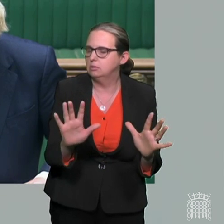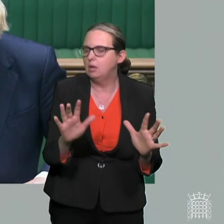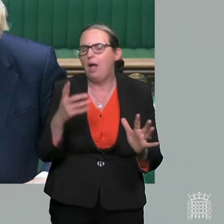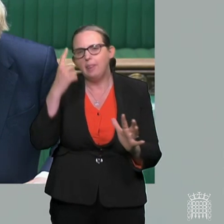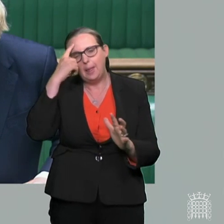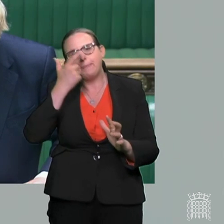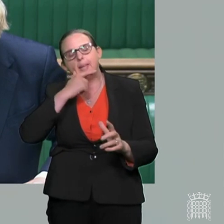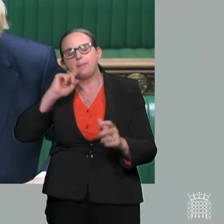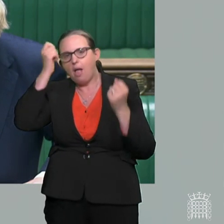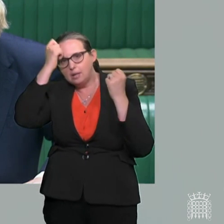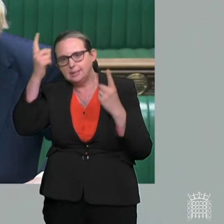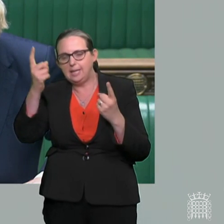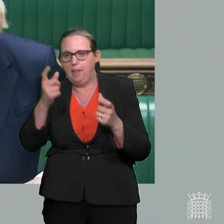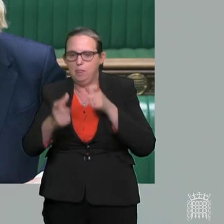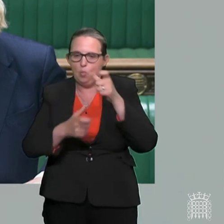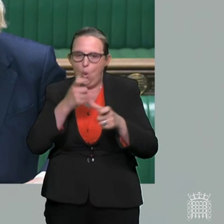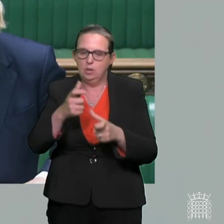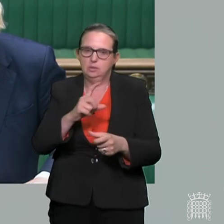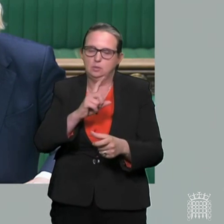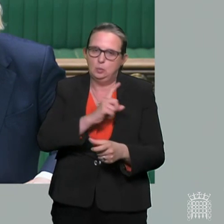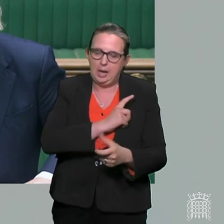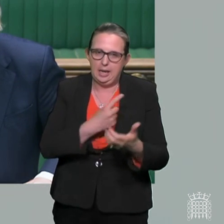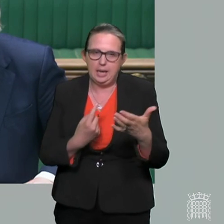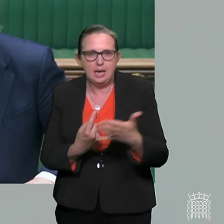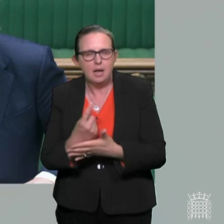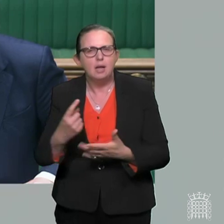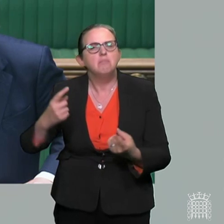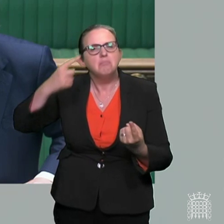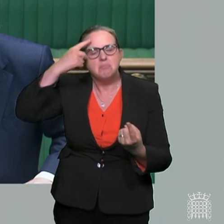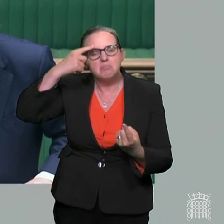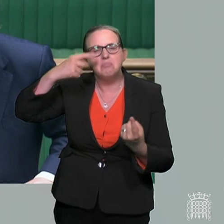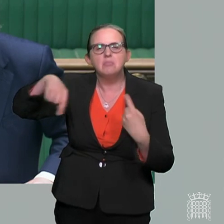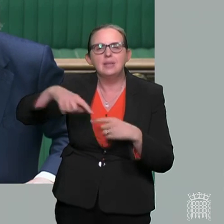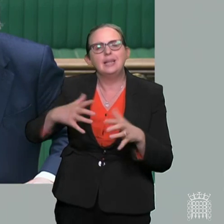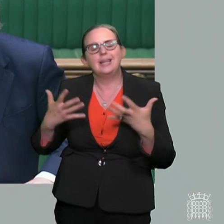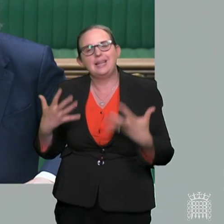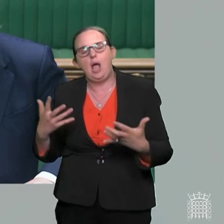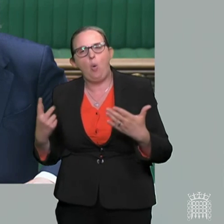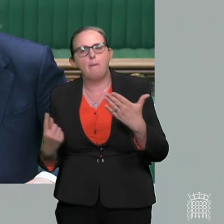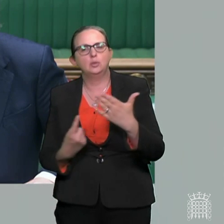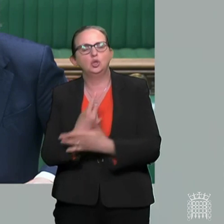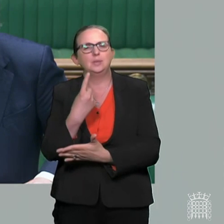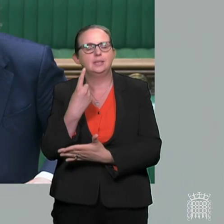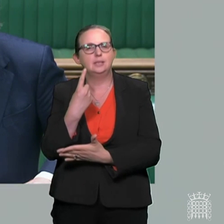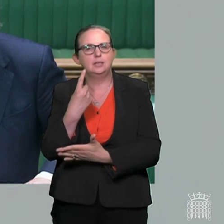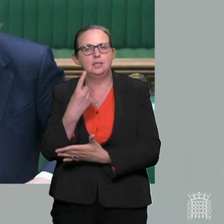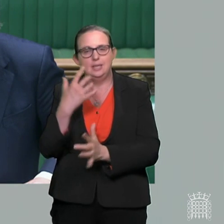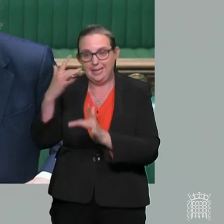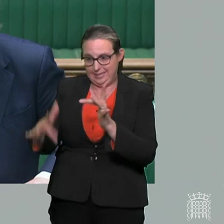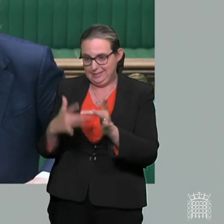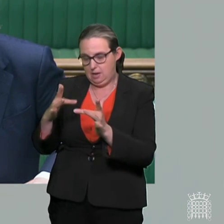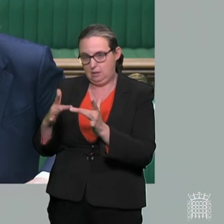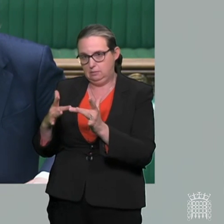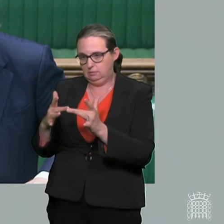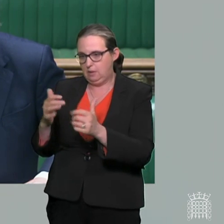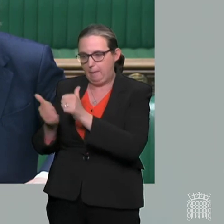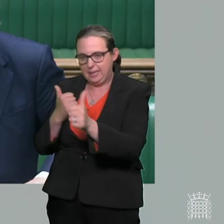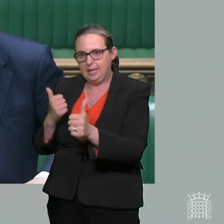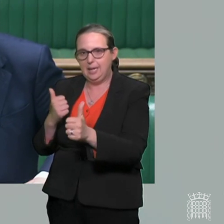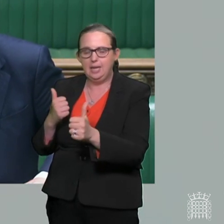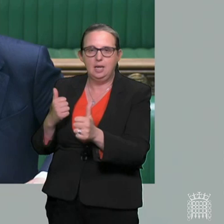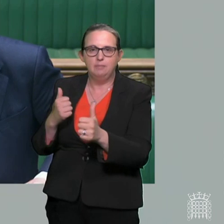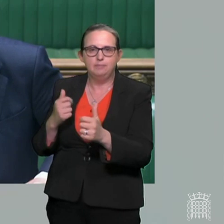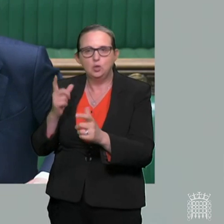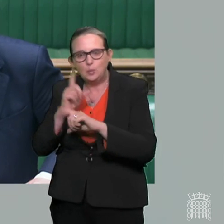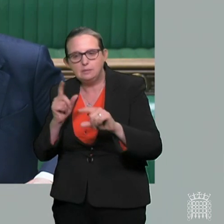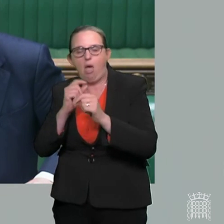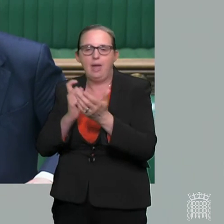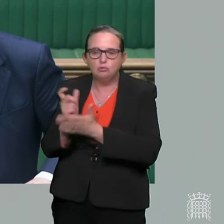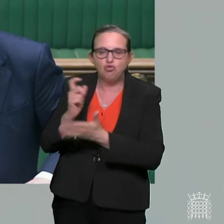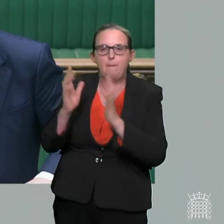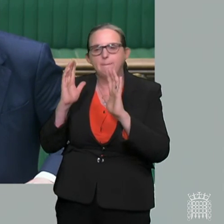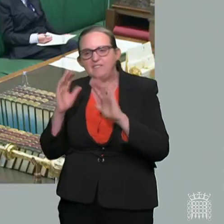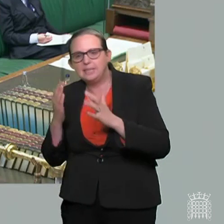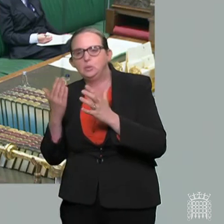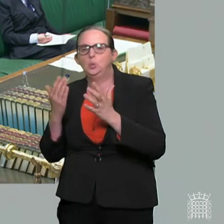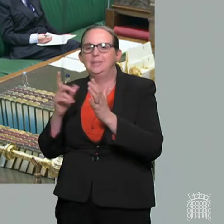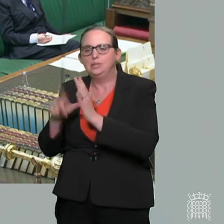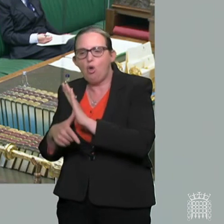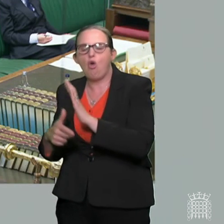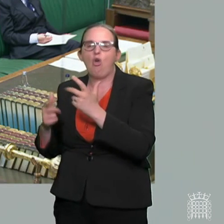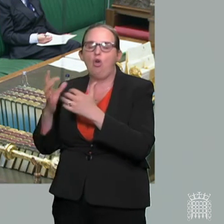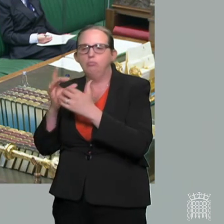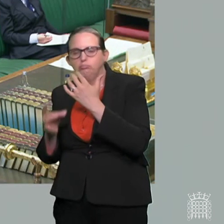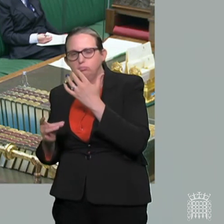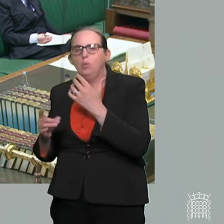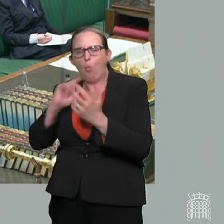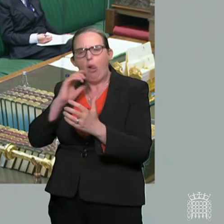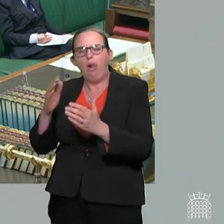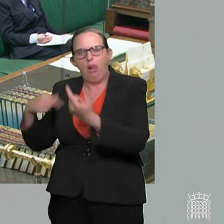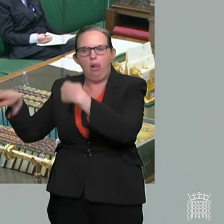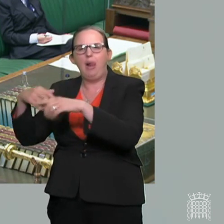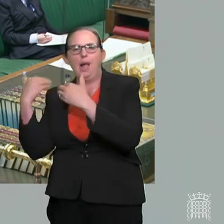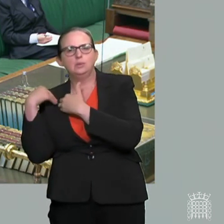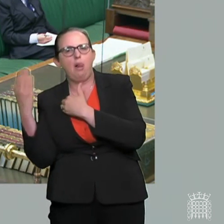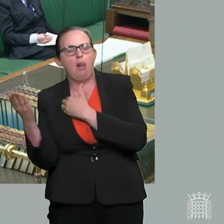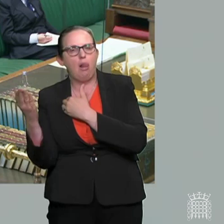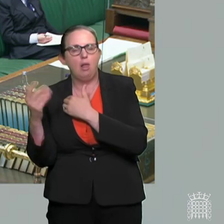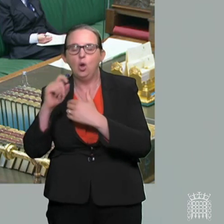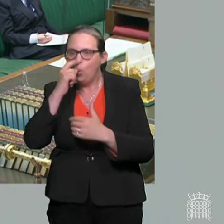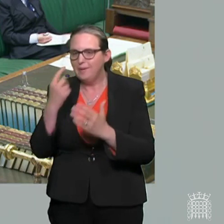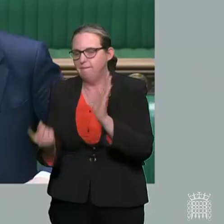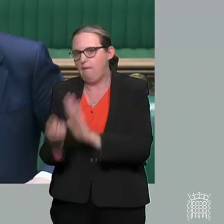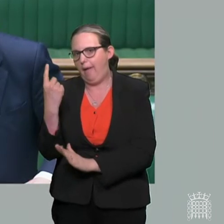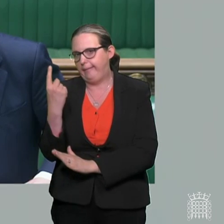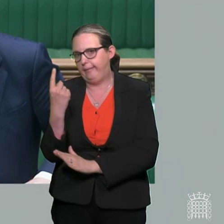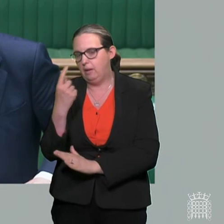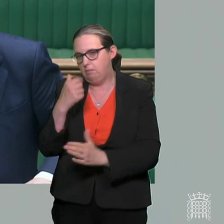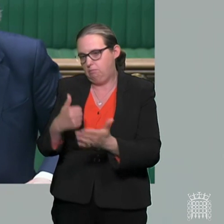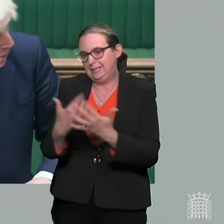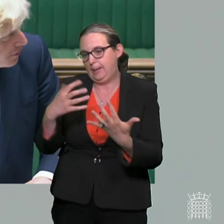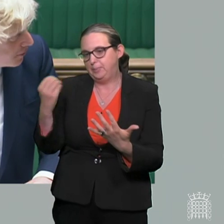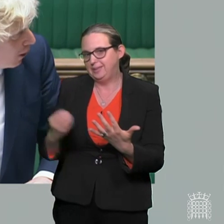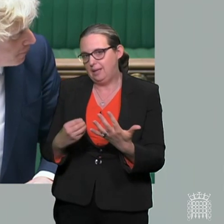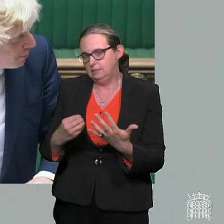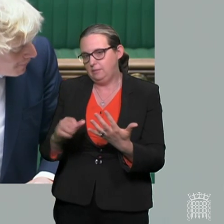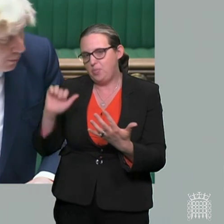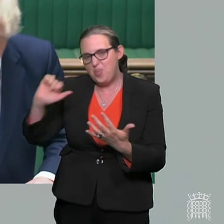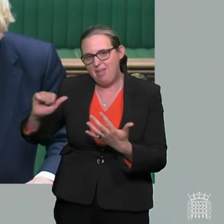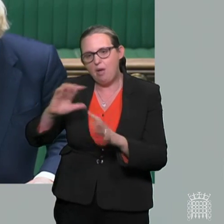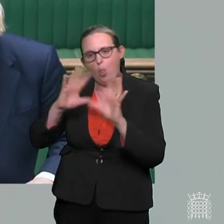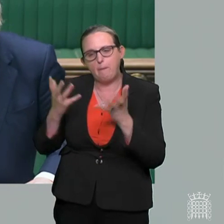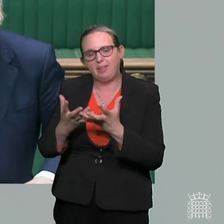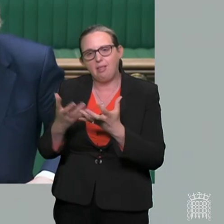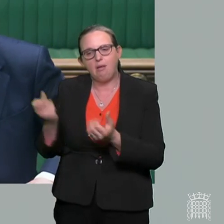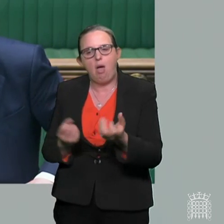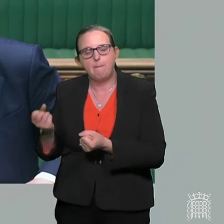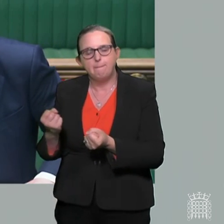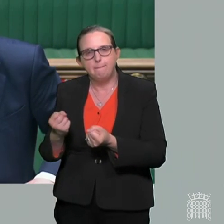What they also understand is that there is a chance now to hold these internet companies to account and to make sure that they face fines running to 10% of their global income if they fail to take hate and racism off their platforms.